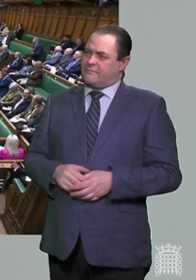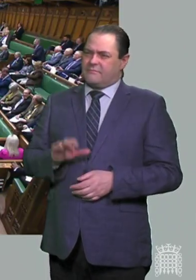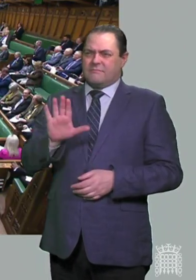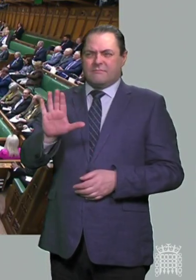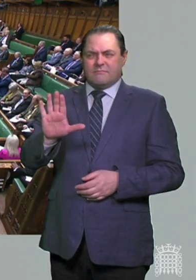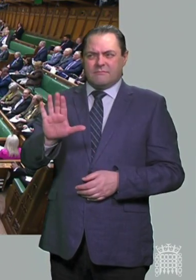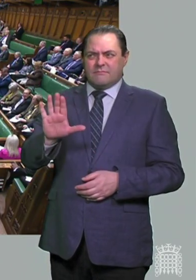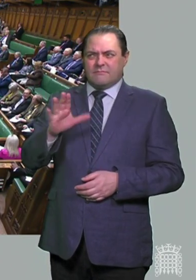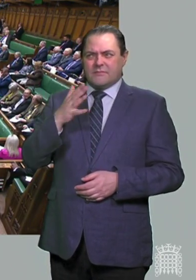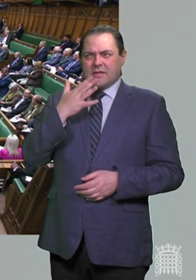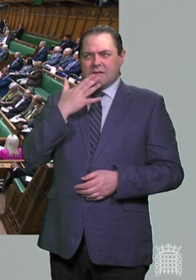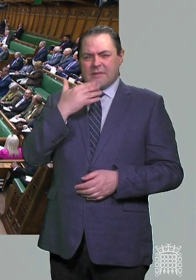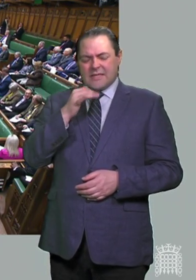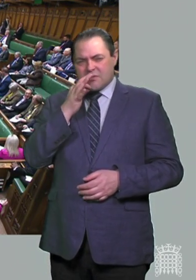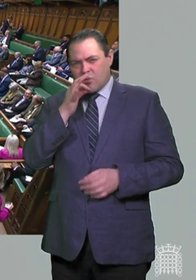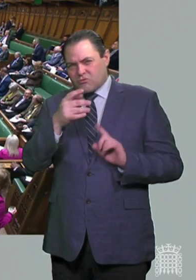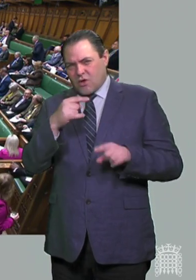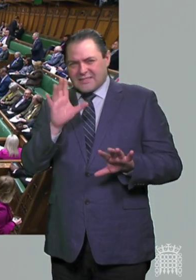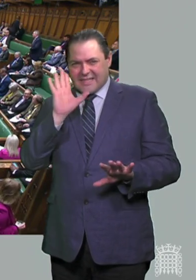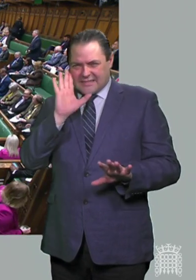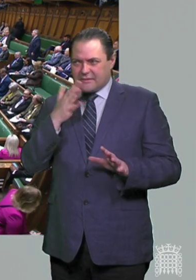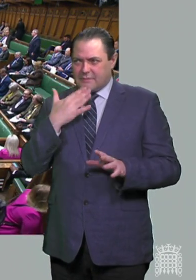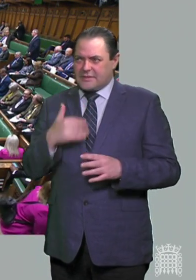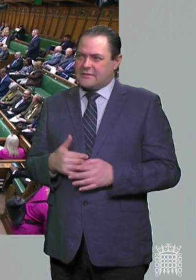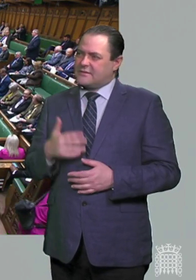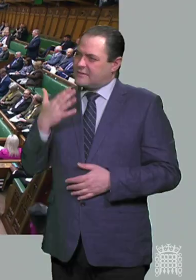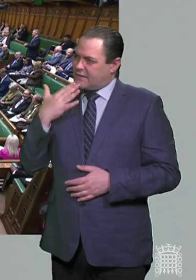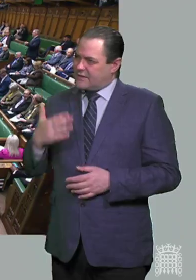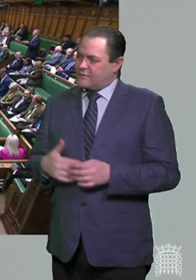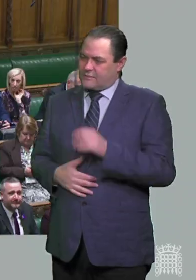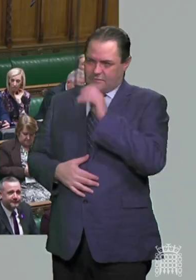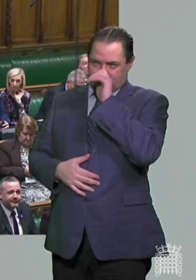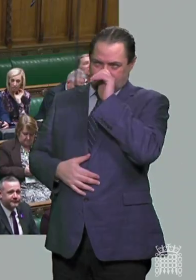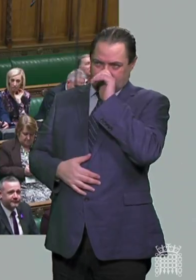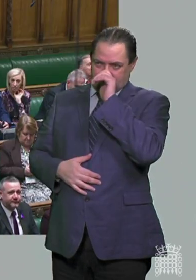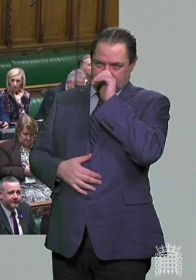I ask Members, please, to take notice of the questions. Sir Jeffrey M. Donaldson Thank you, Mr Speaker.